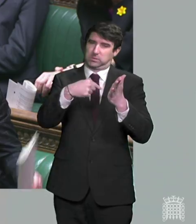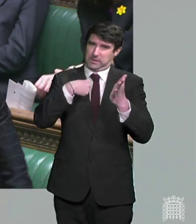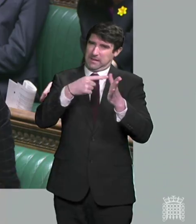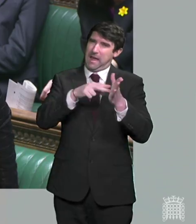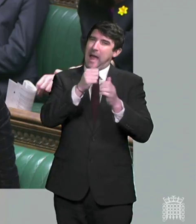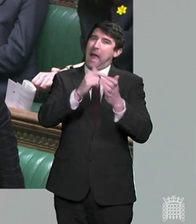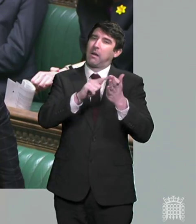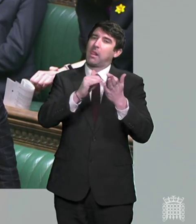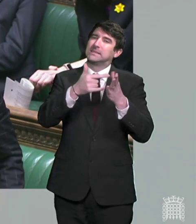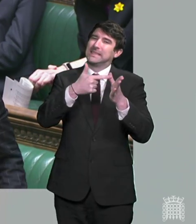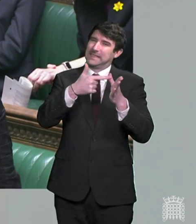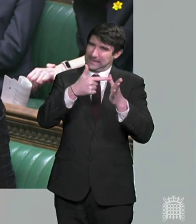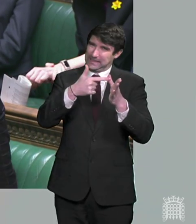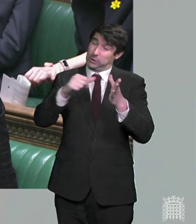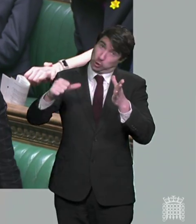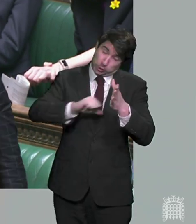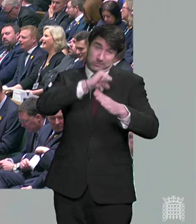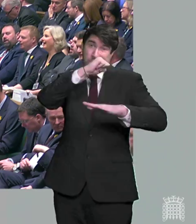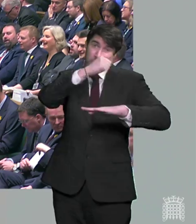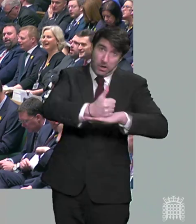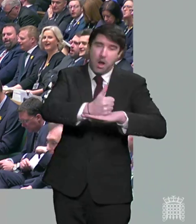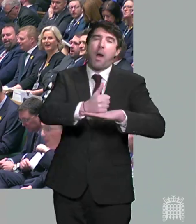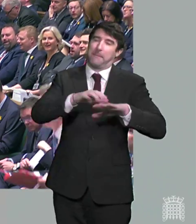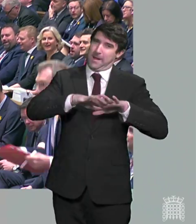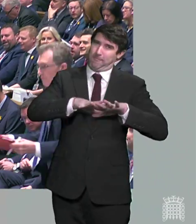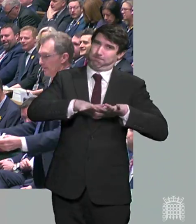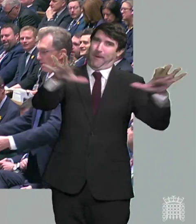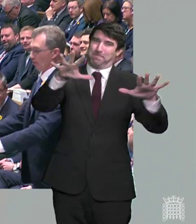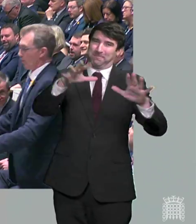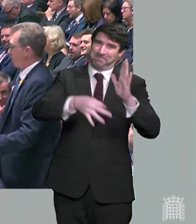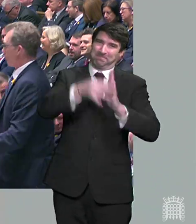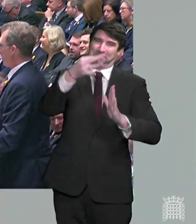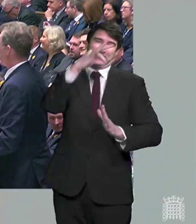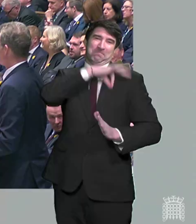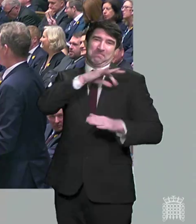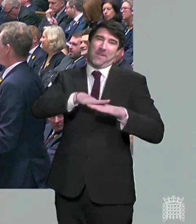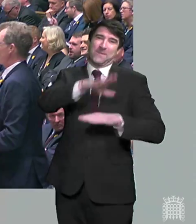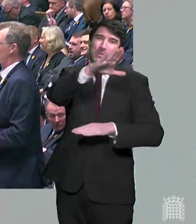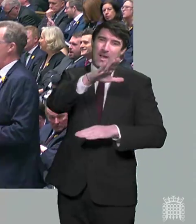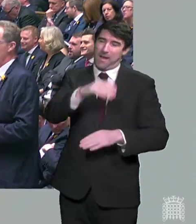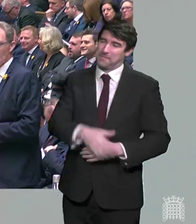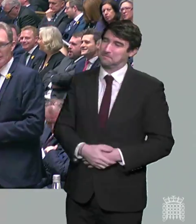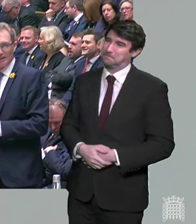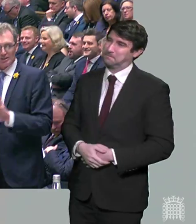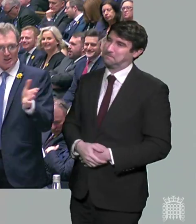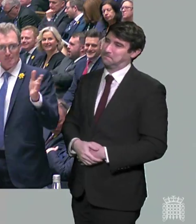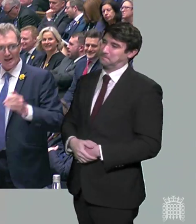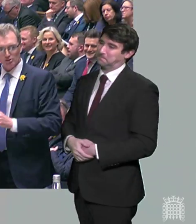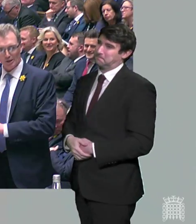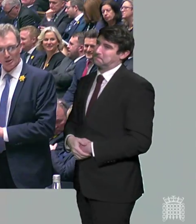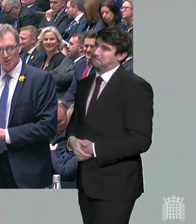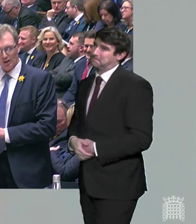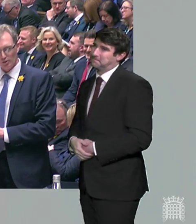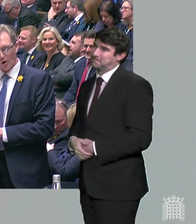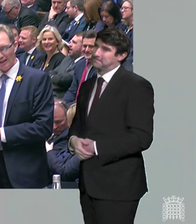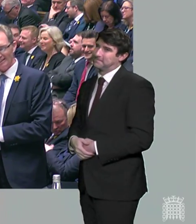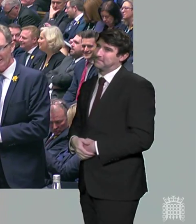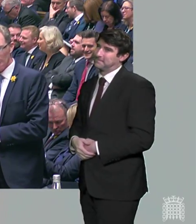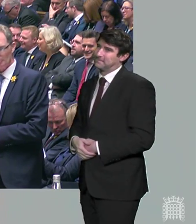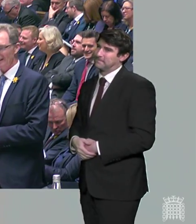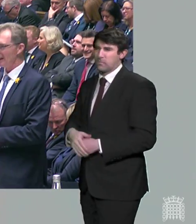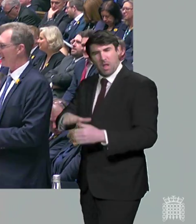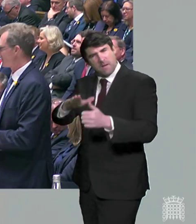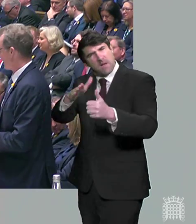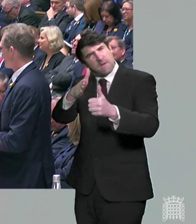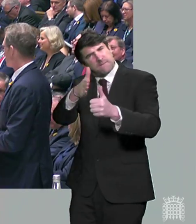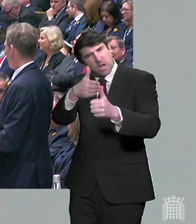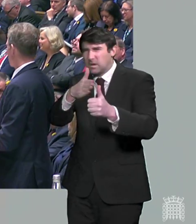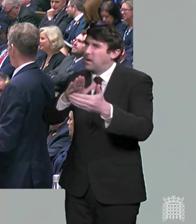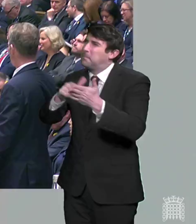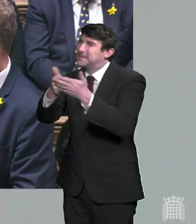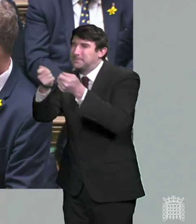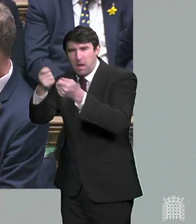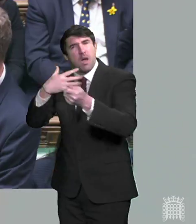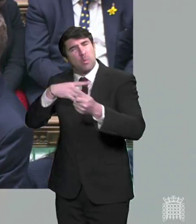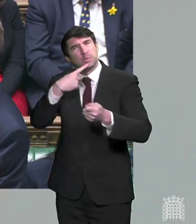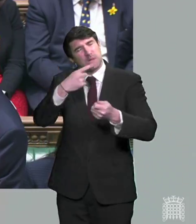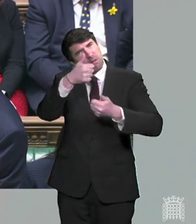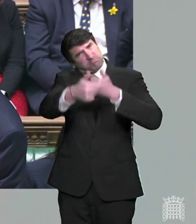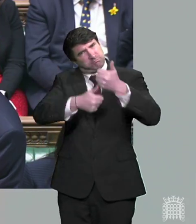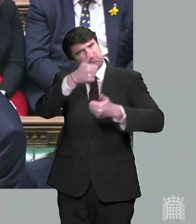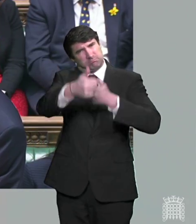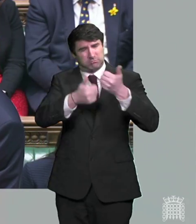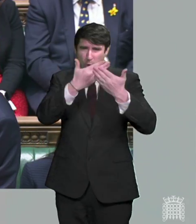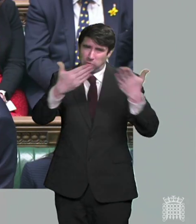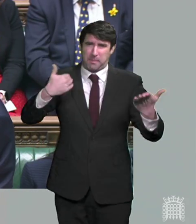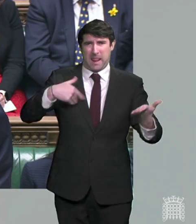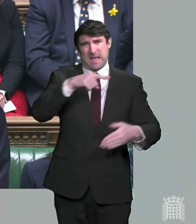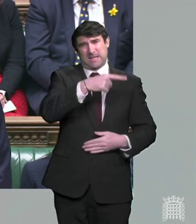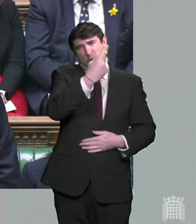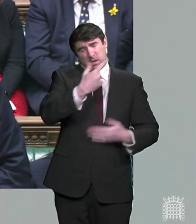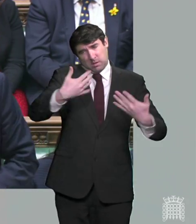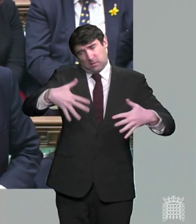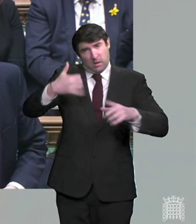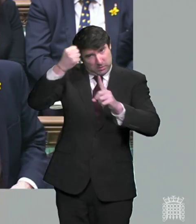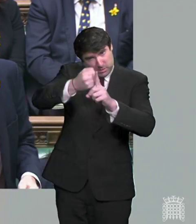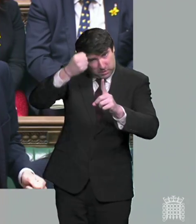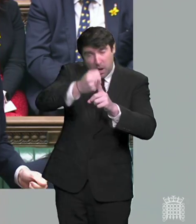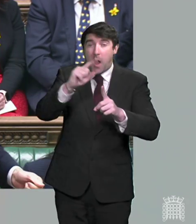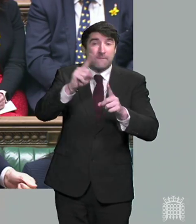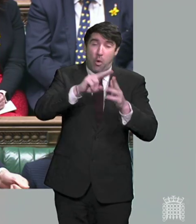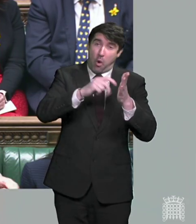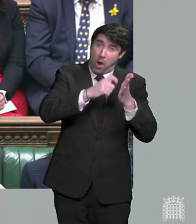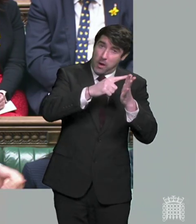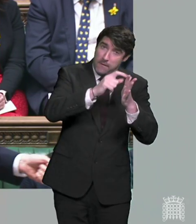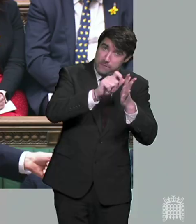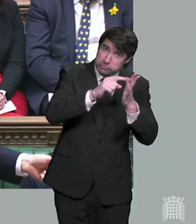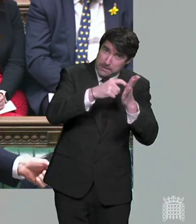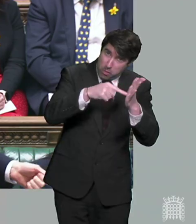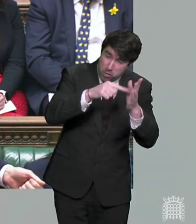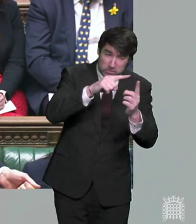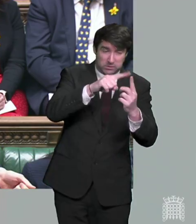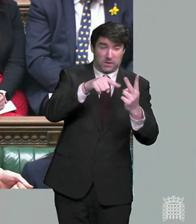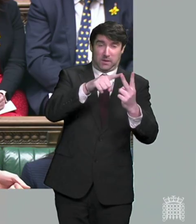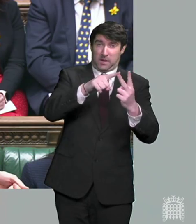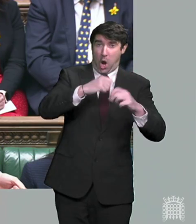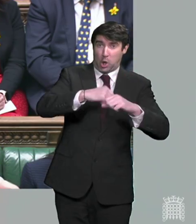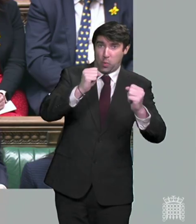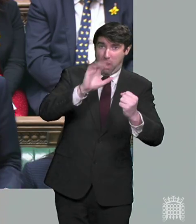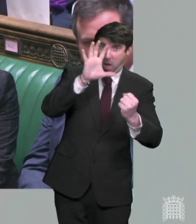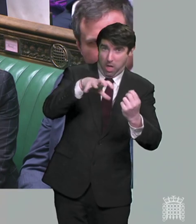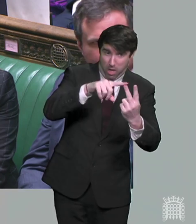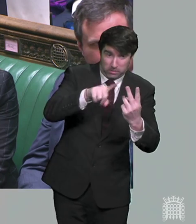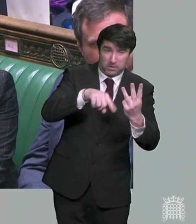David T. C. Davies I pay tribute to my honourable Friend, who has been a doughty champion for not only a freeport, but a nuclear power station and a third Menai bridge, in her constituency of Ynys Môn.